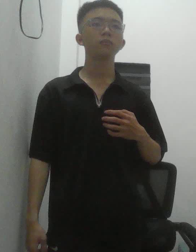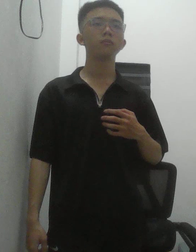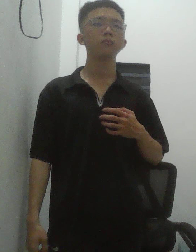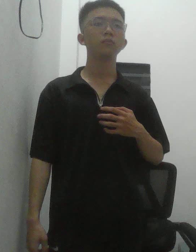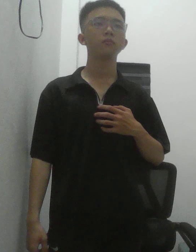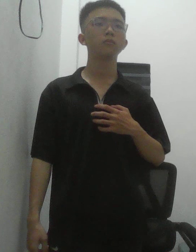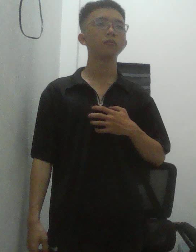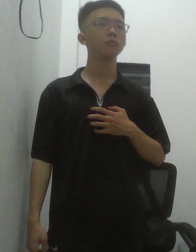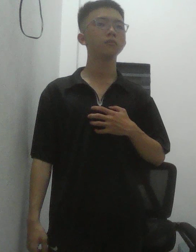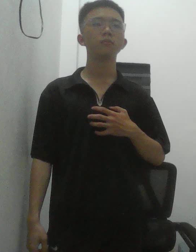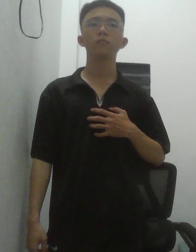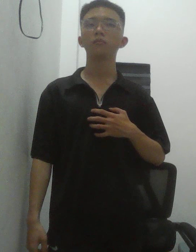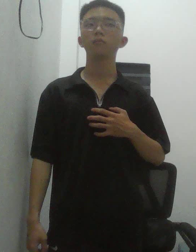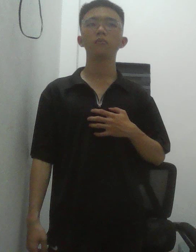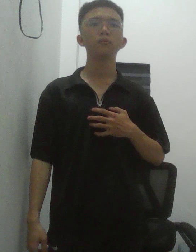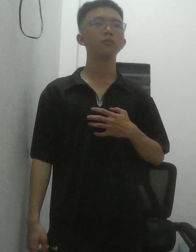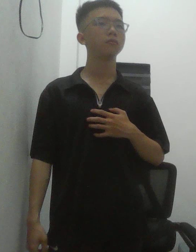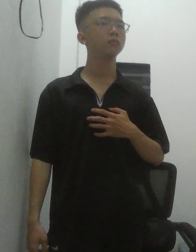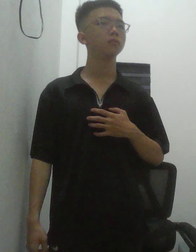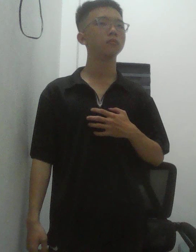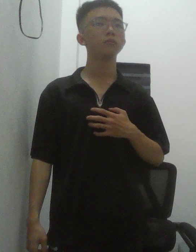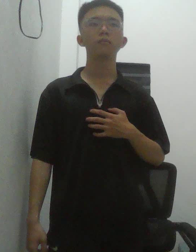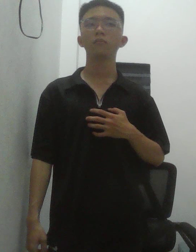khong thich